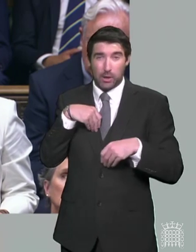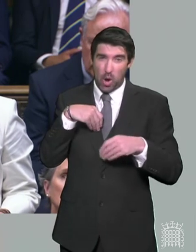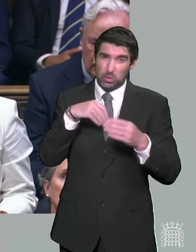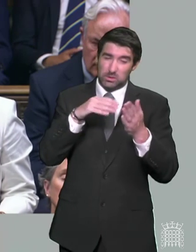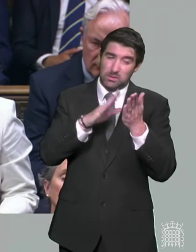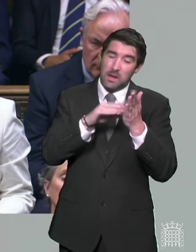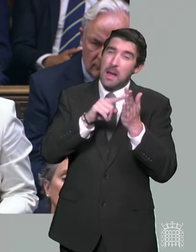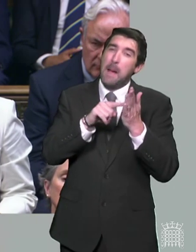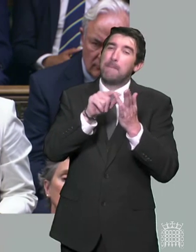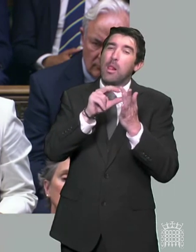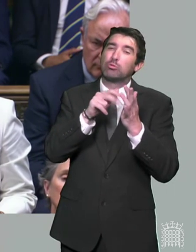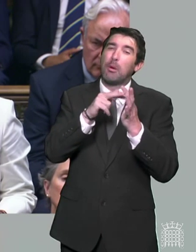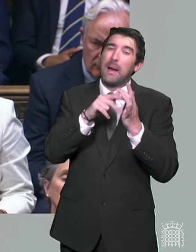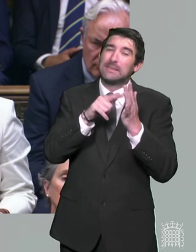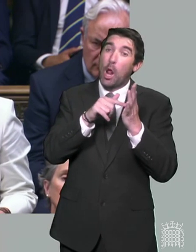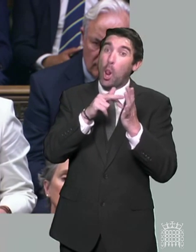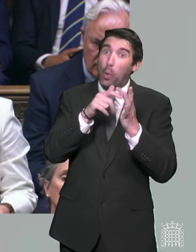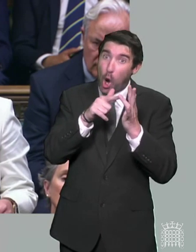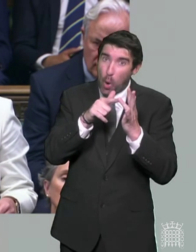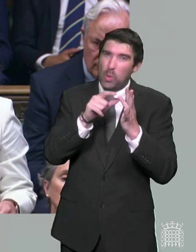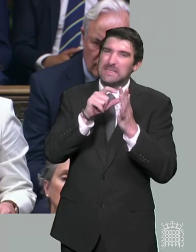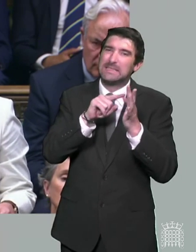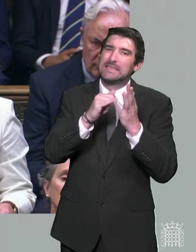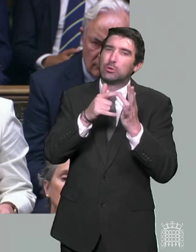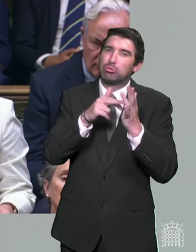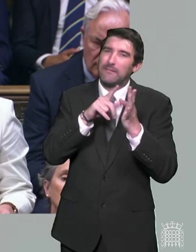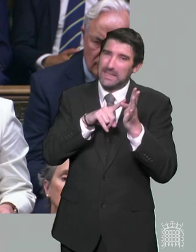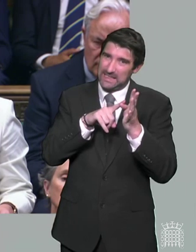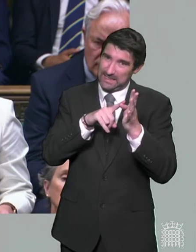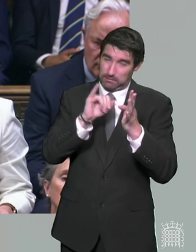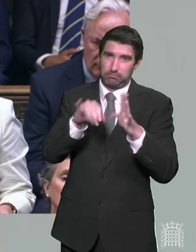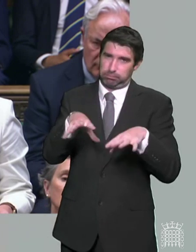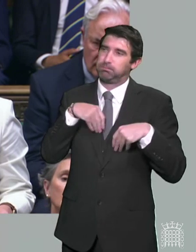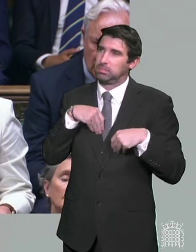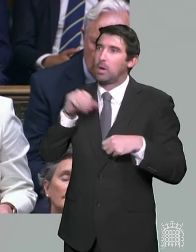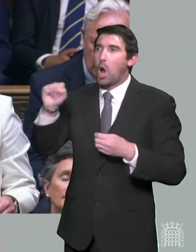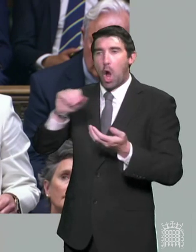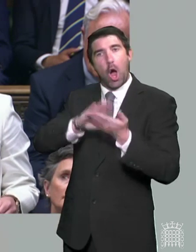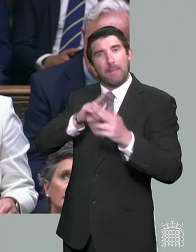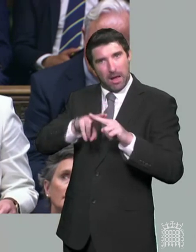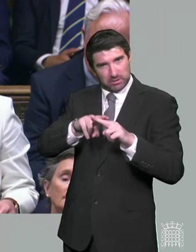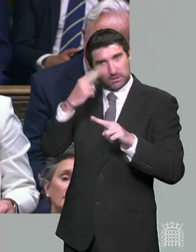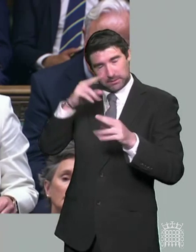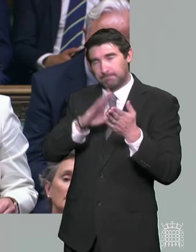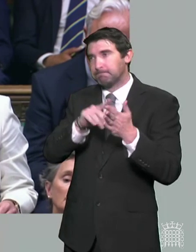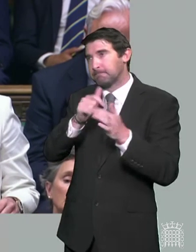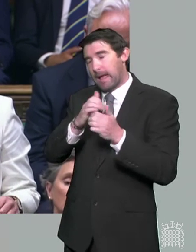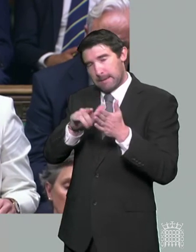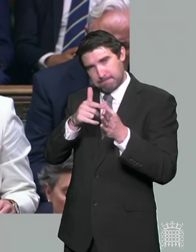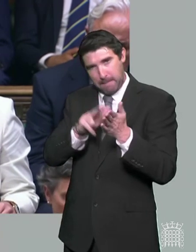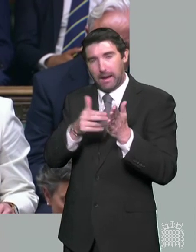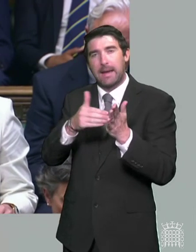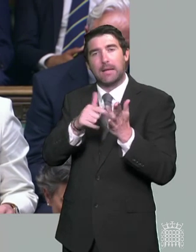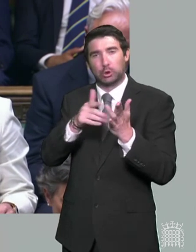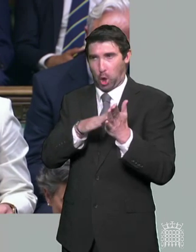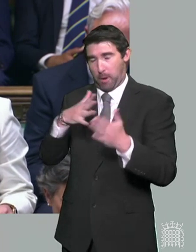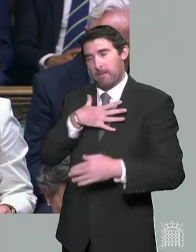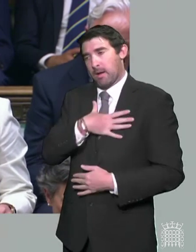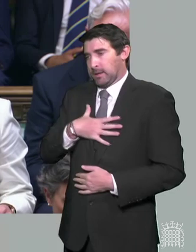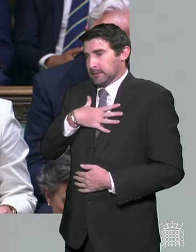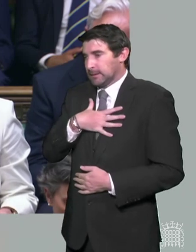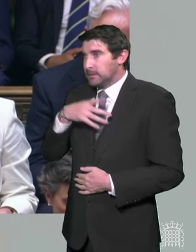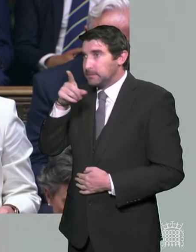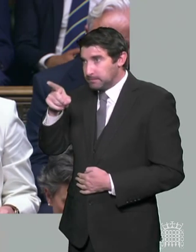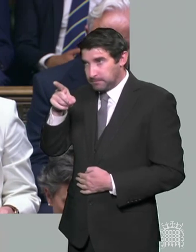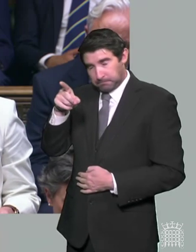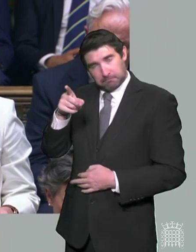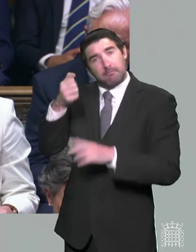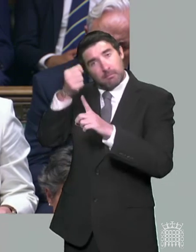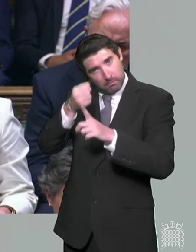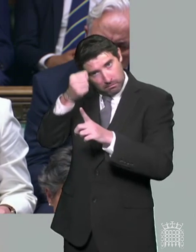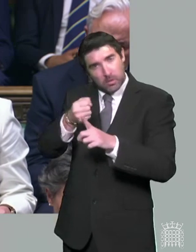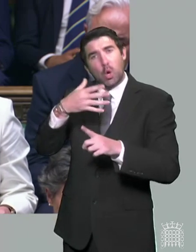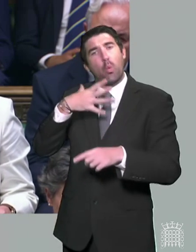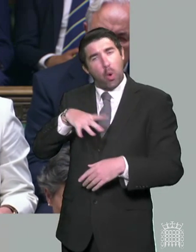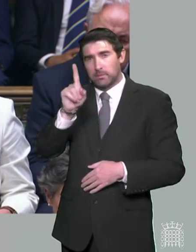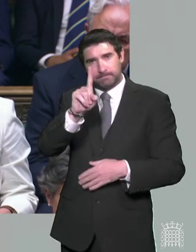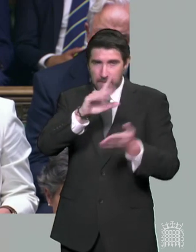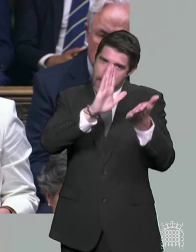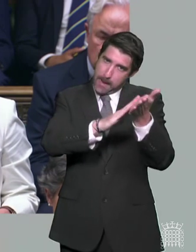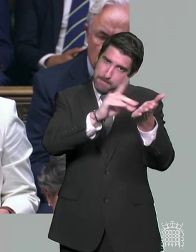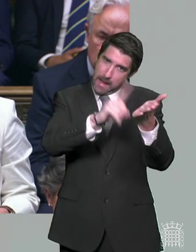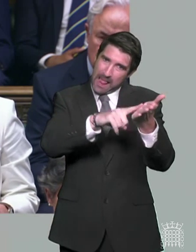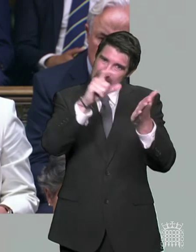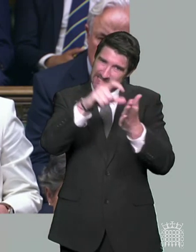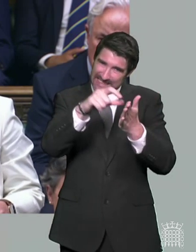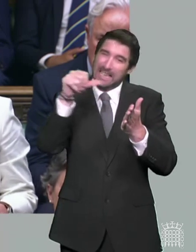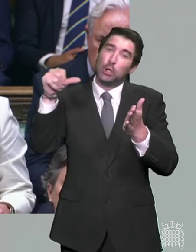Her very brave parents, Megan and Tom, are supporting a campaign for MLD to be added to the newborn blood spot test.